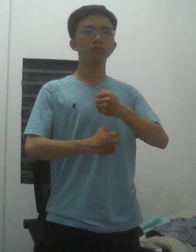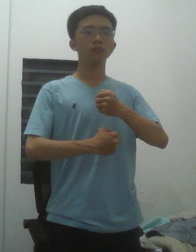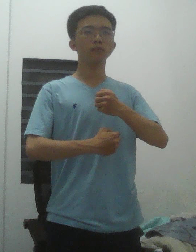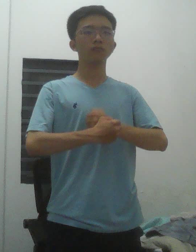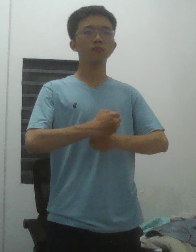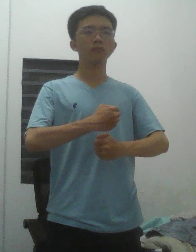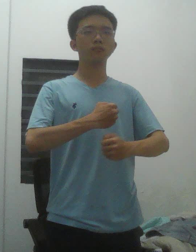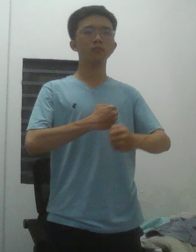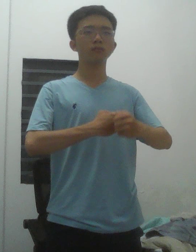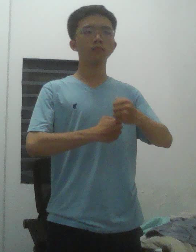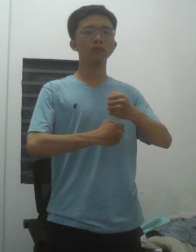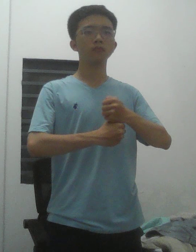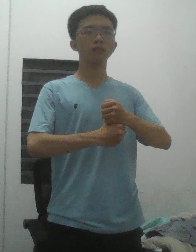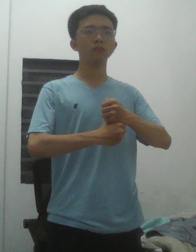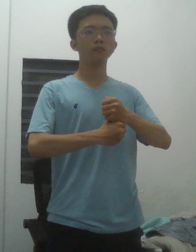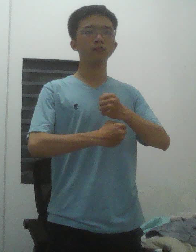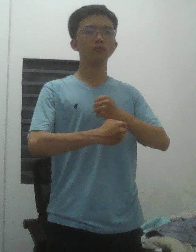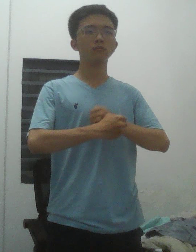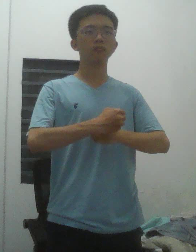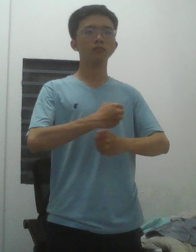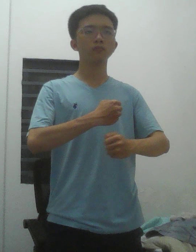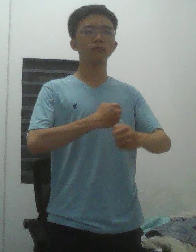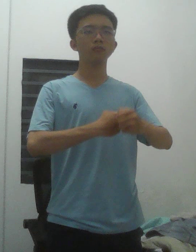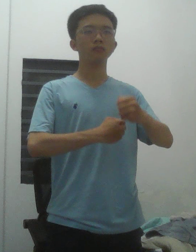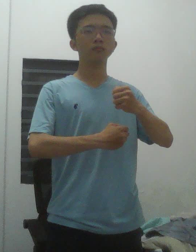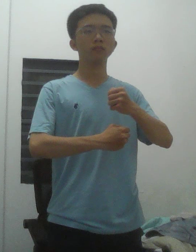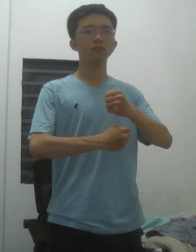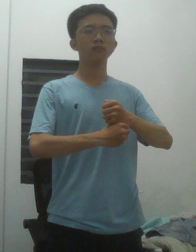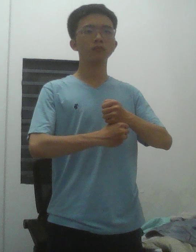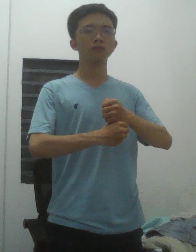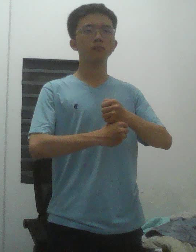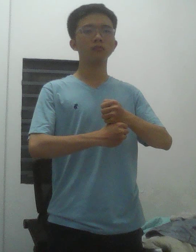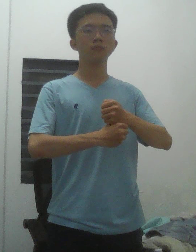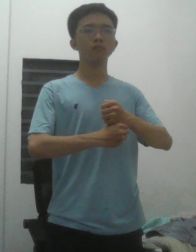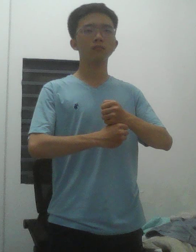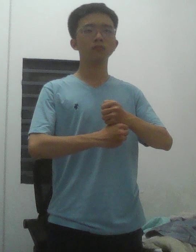quanh nam